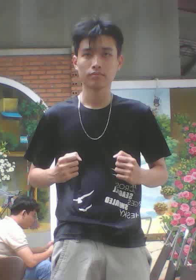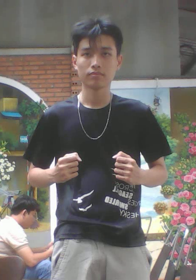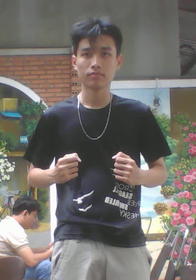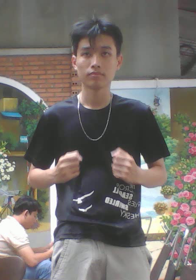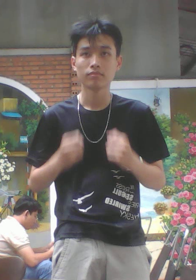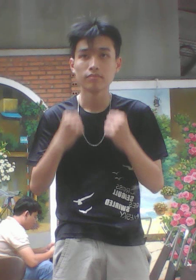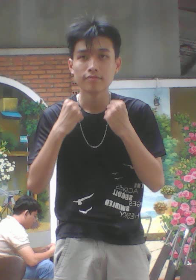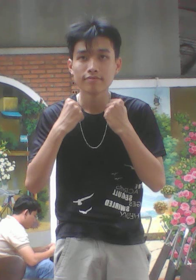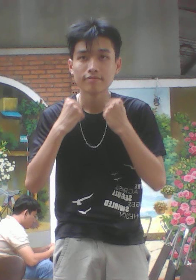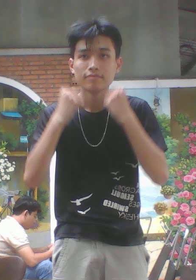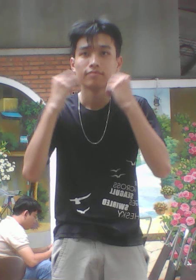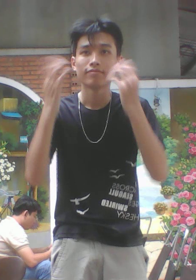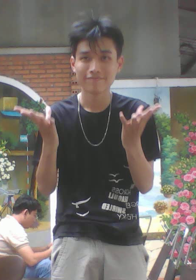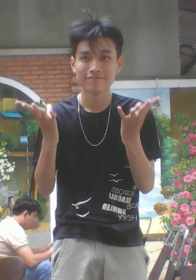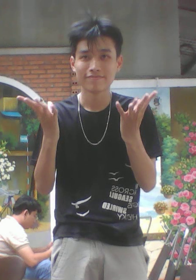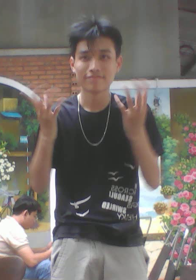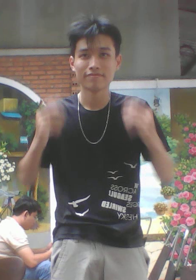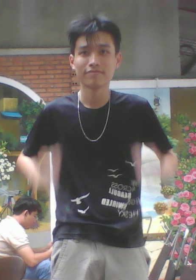cam on